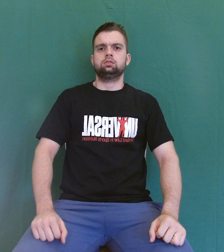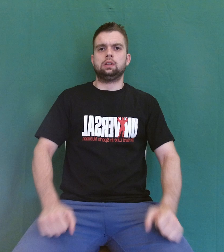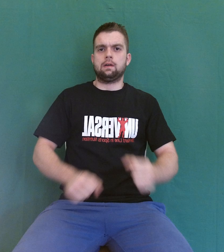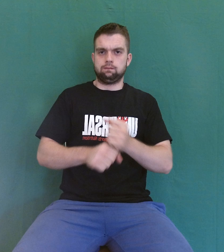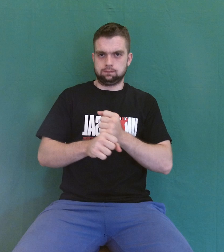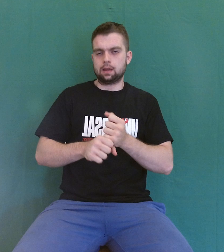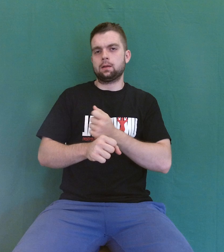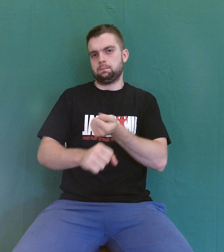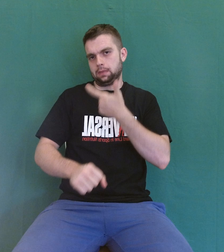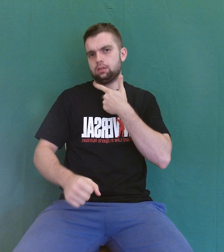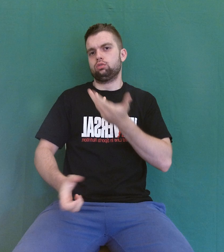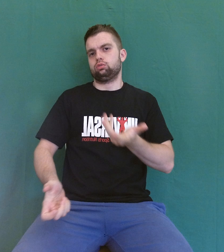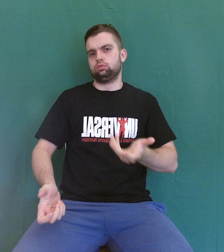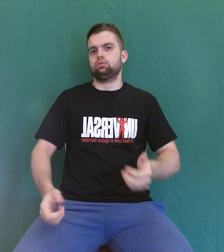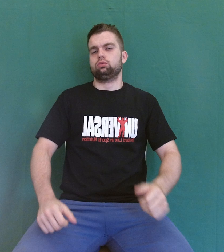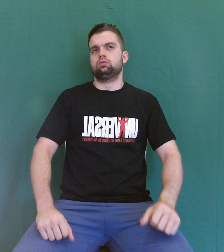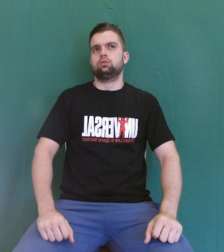ΦΑΡΜΑΚΑ